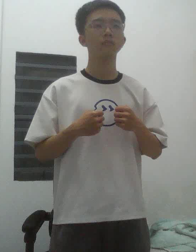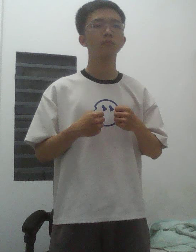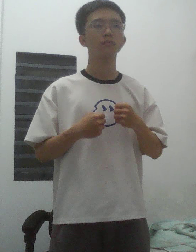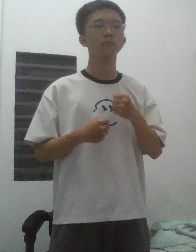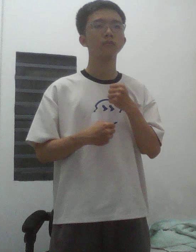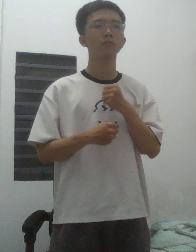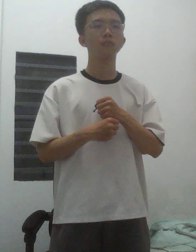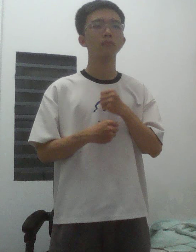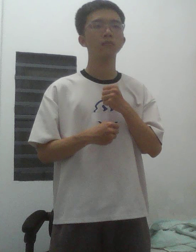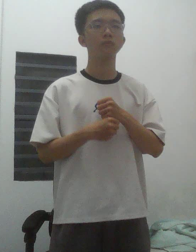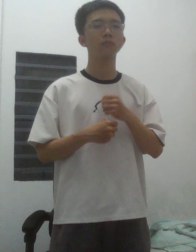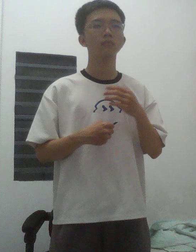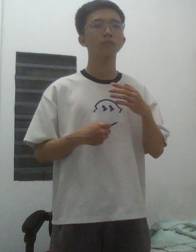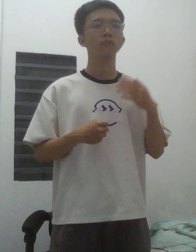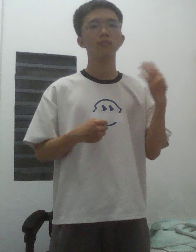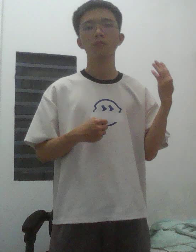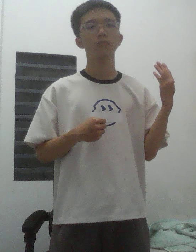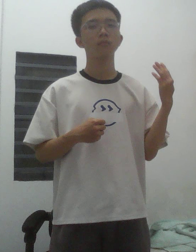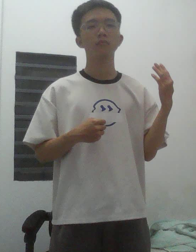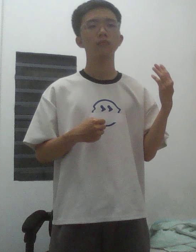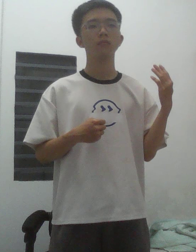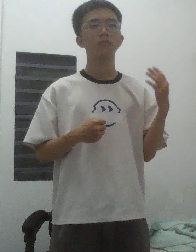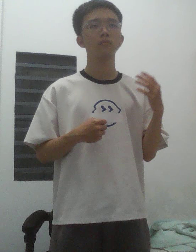that nghiep